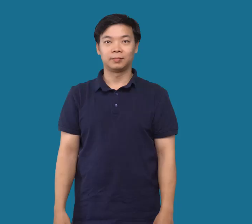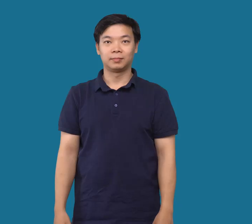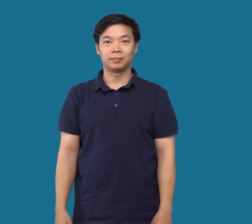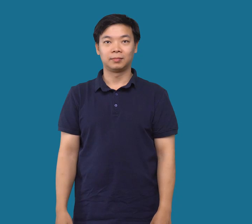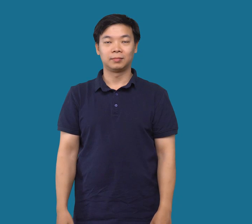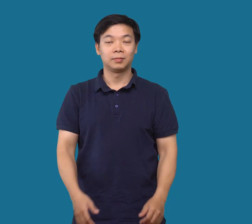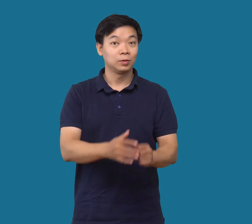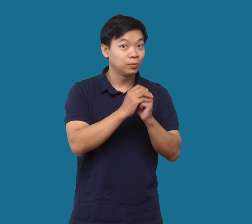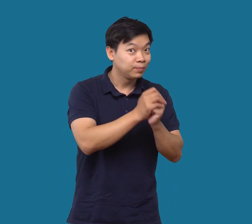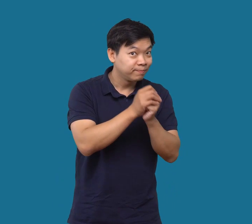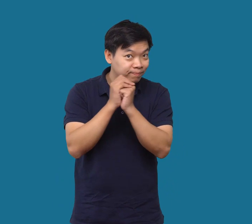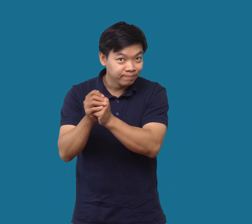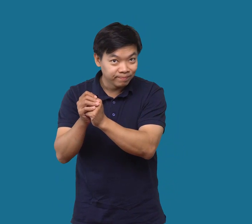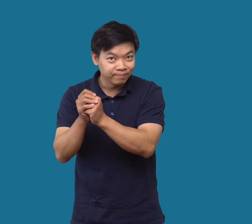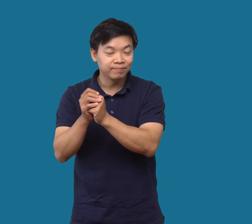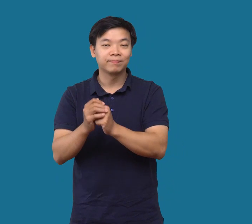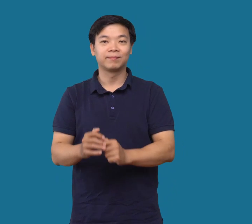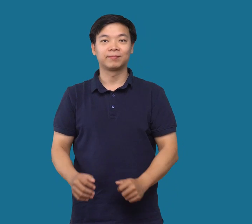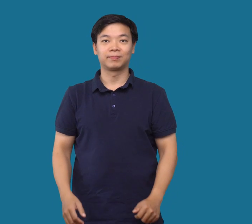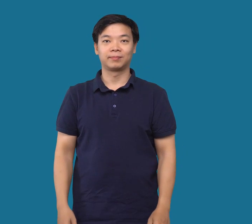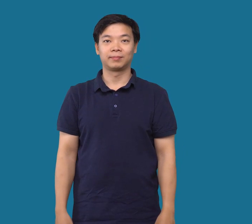chúc mừng